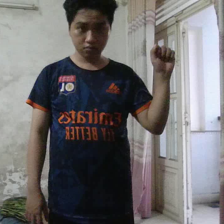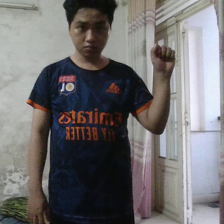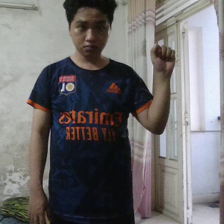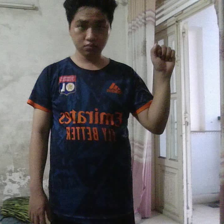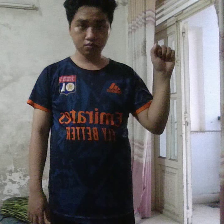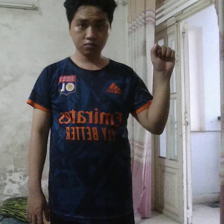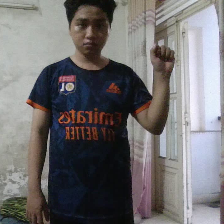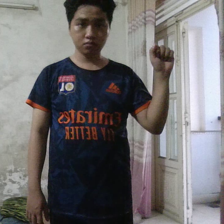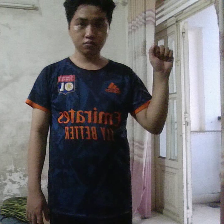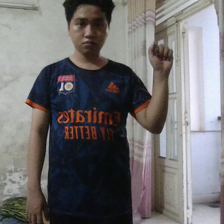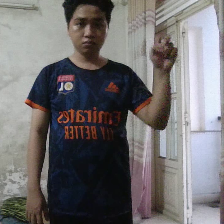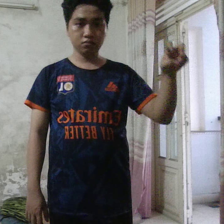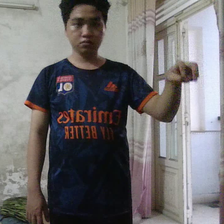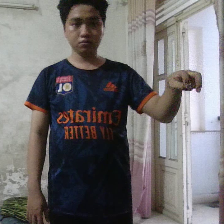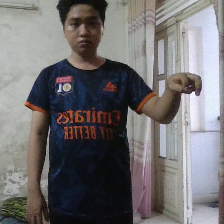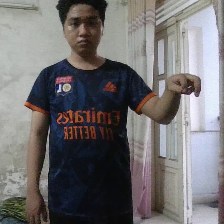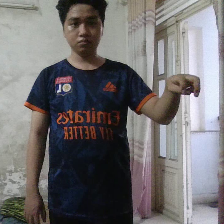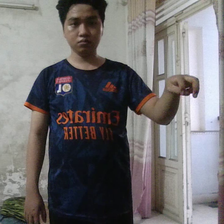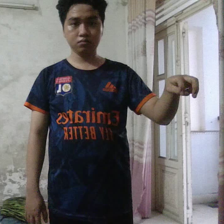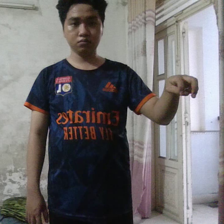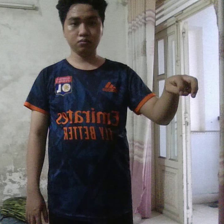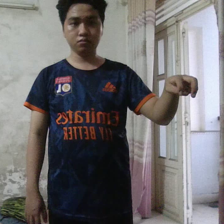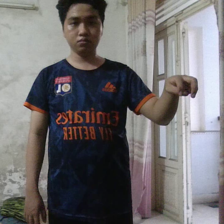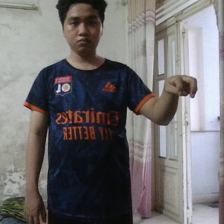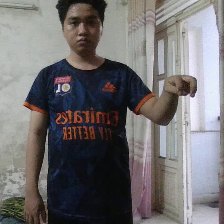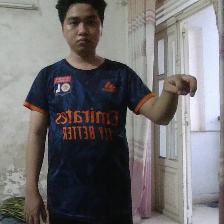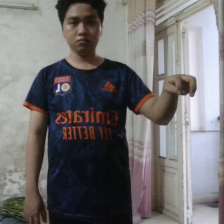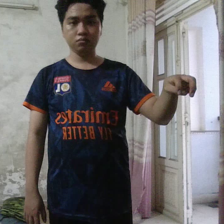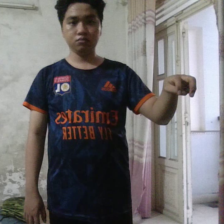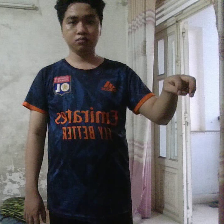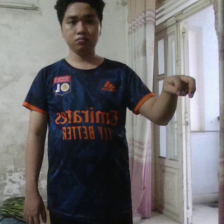â